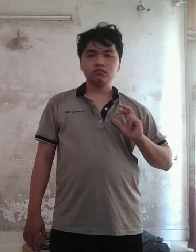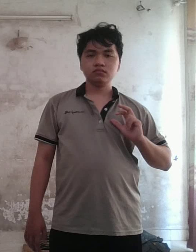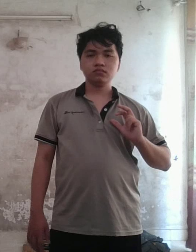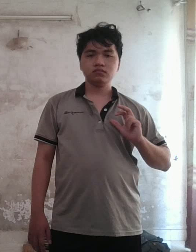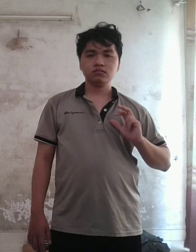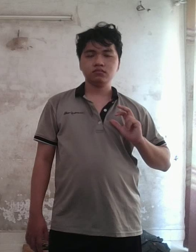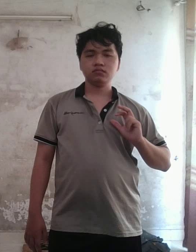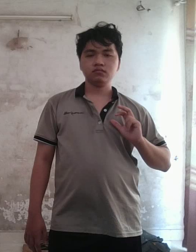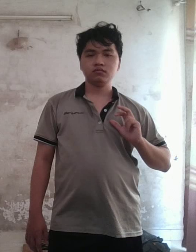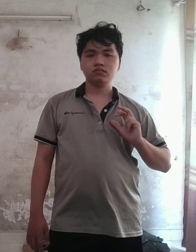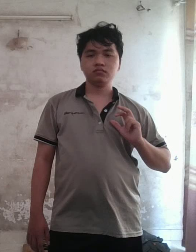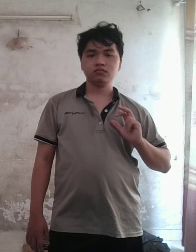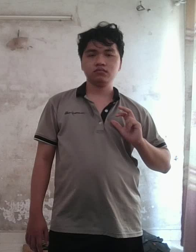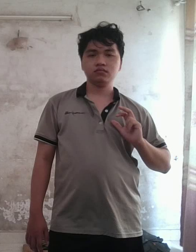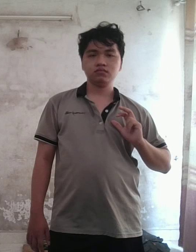giau co